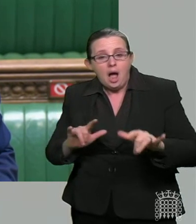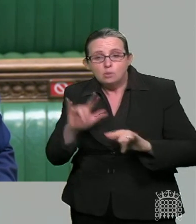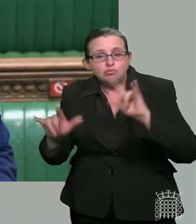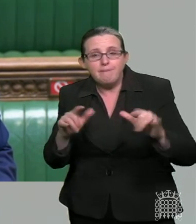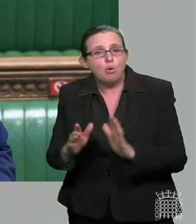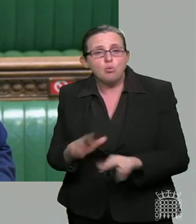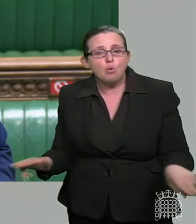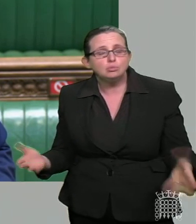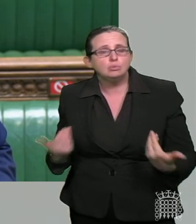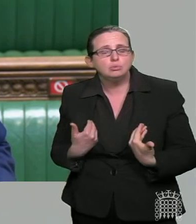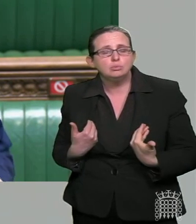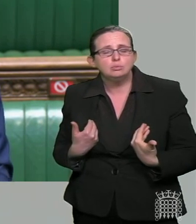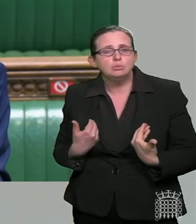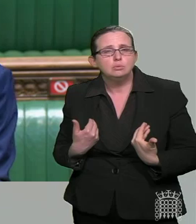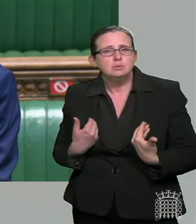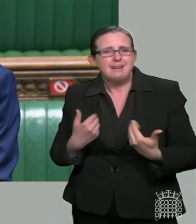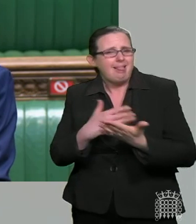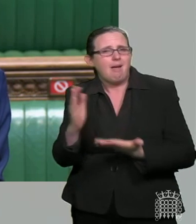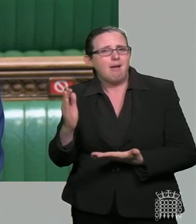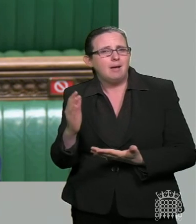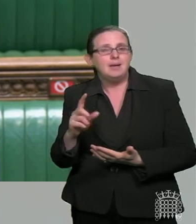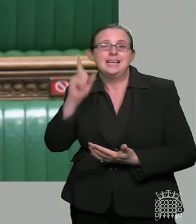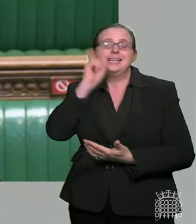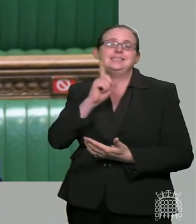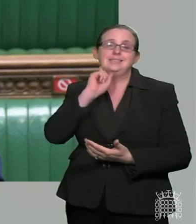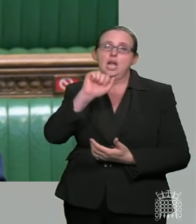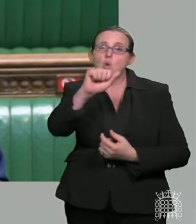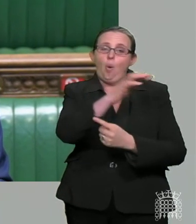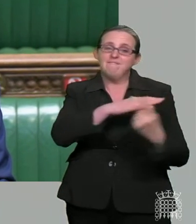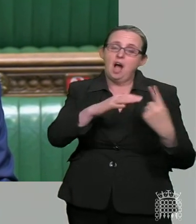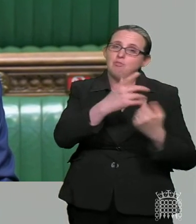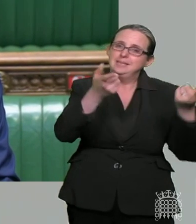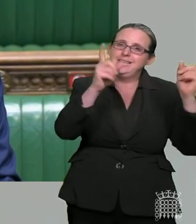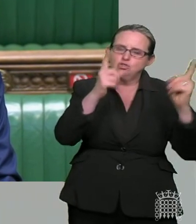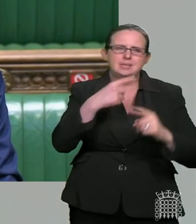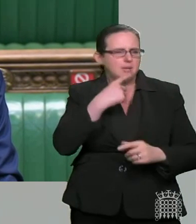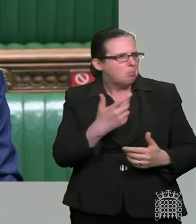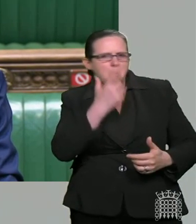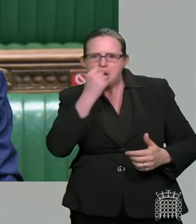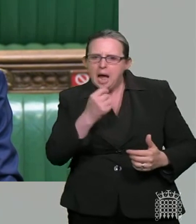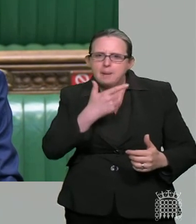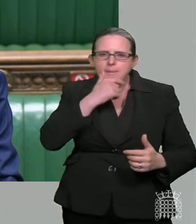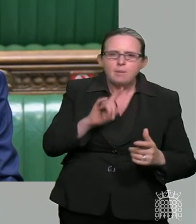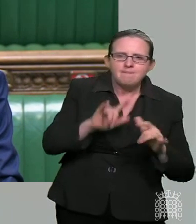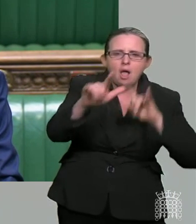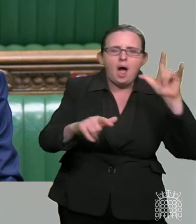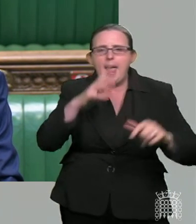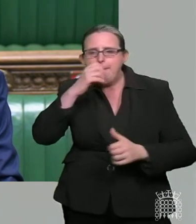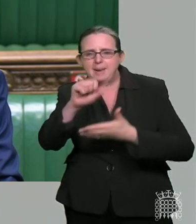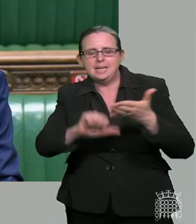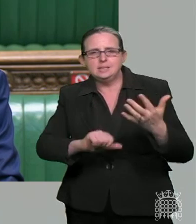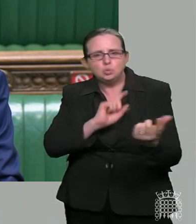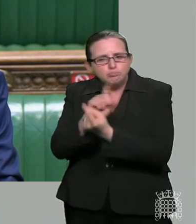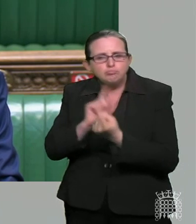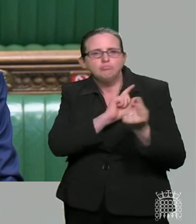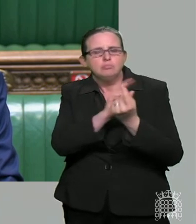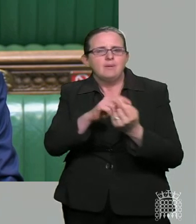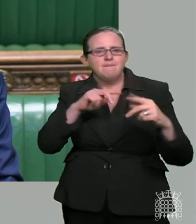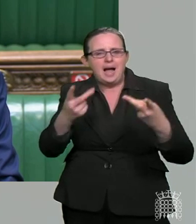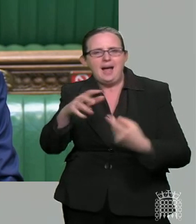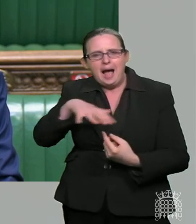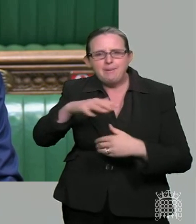Yesterday morning, the Secretary of State for Environment, Food and Rural Affairs said that people could fly to amber list countries if they wanted to visit family or friends.